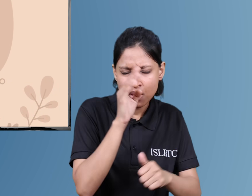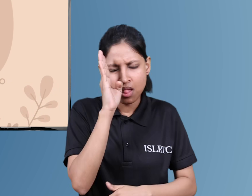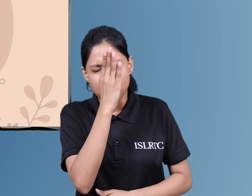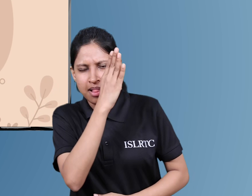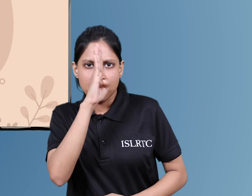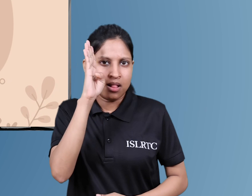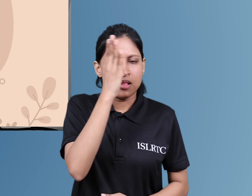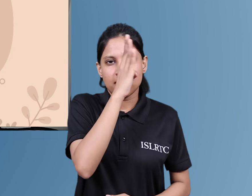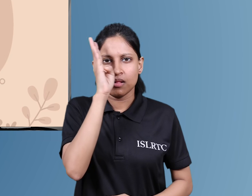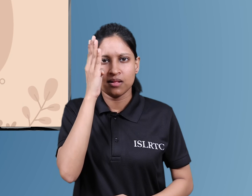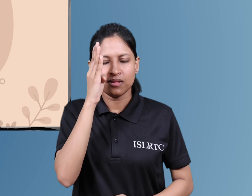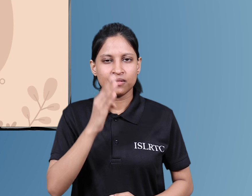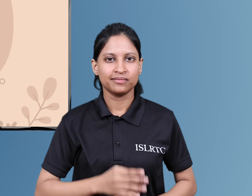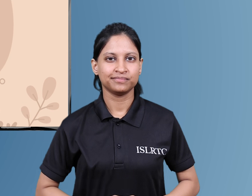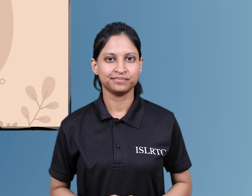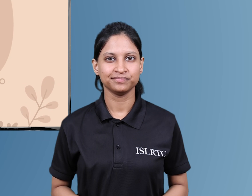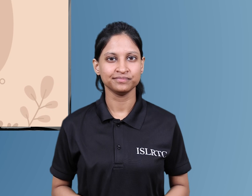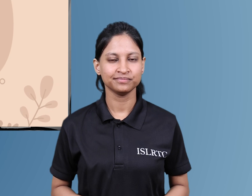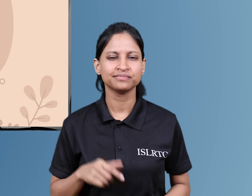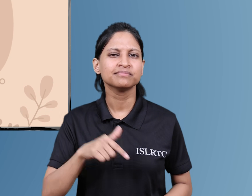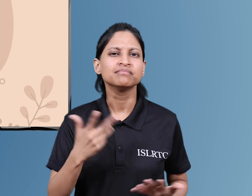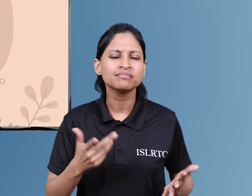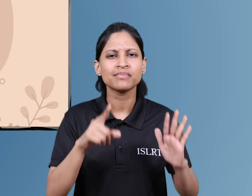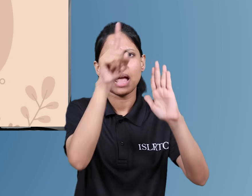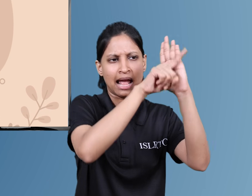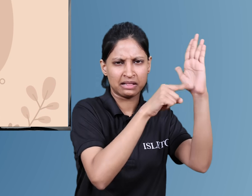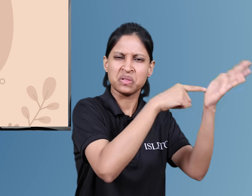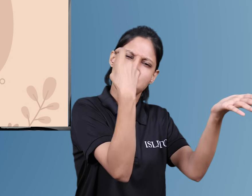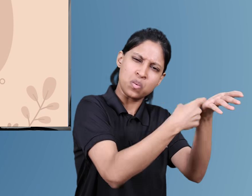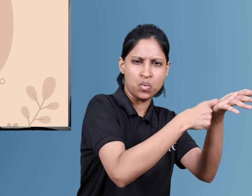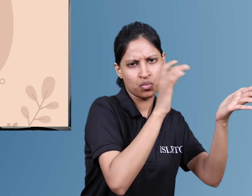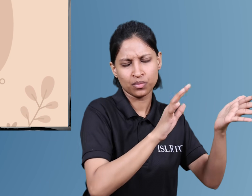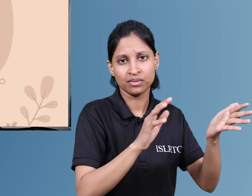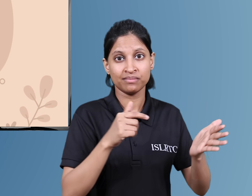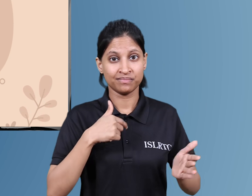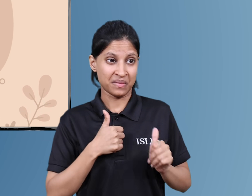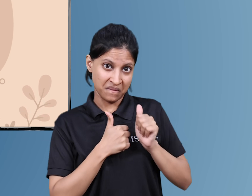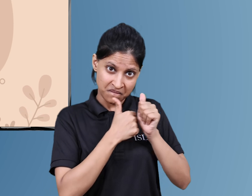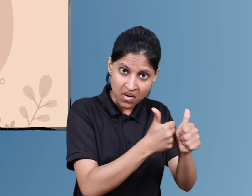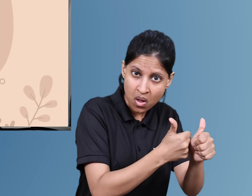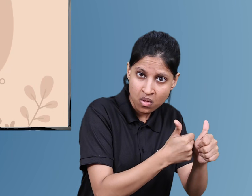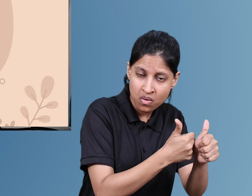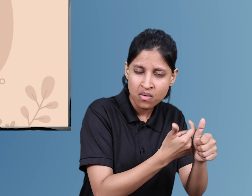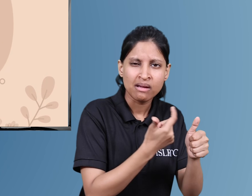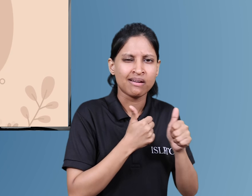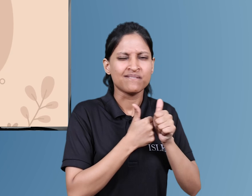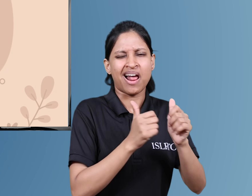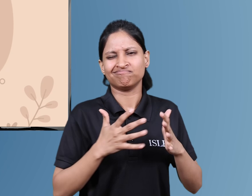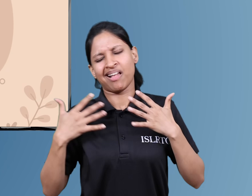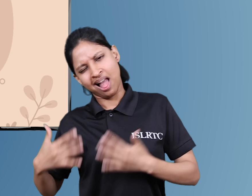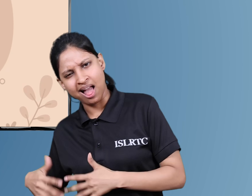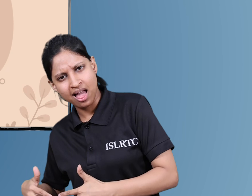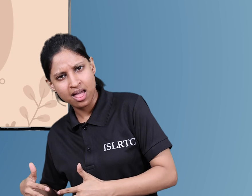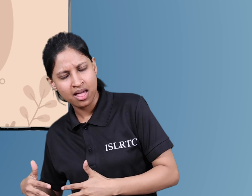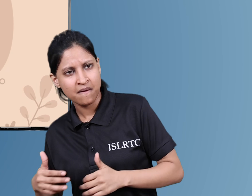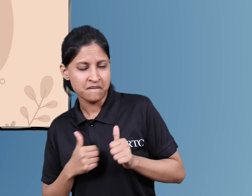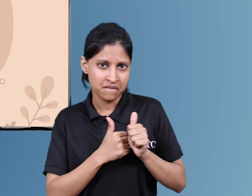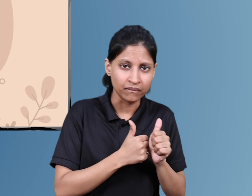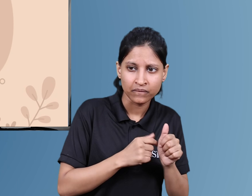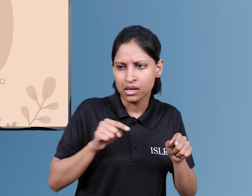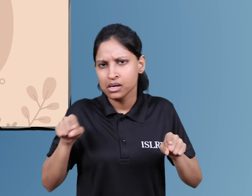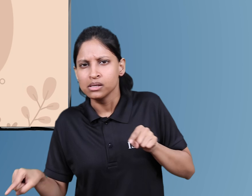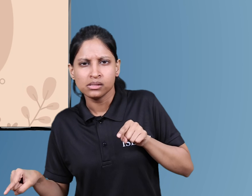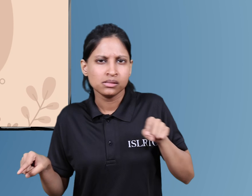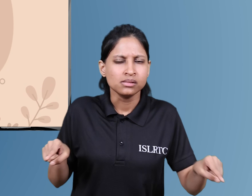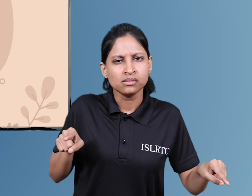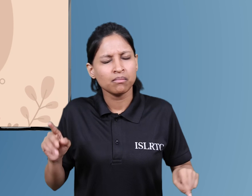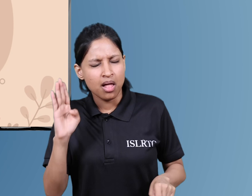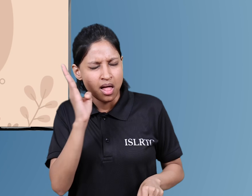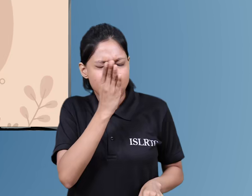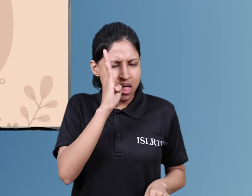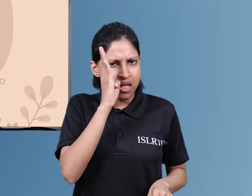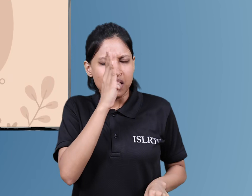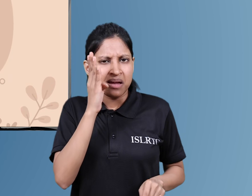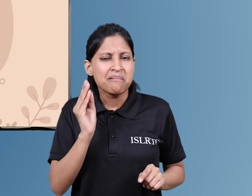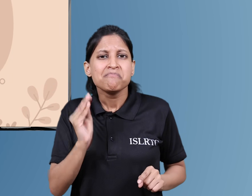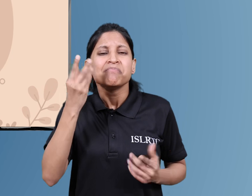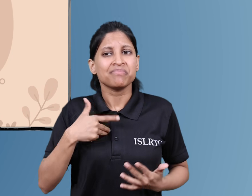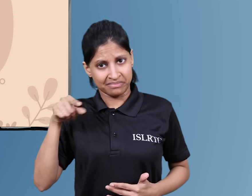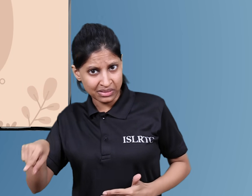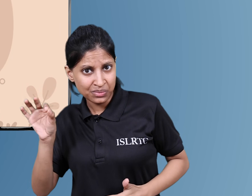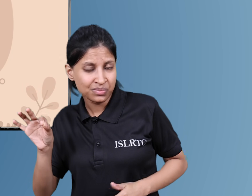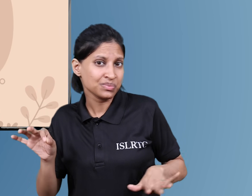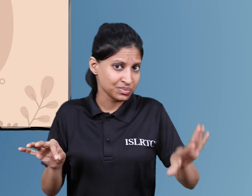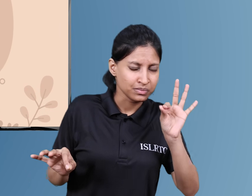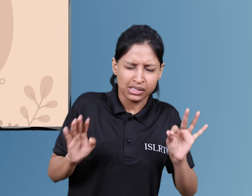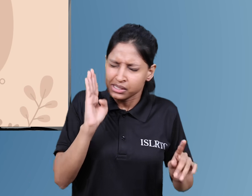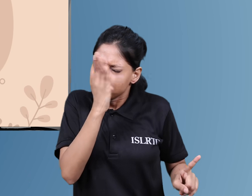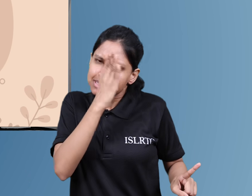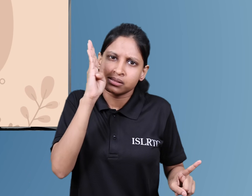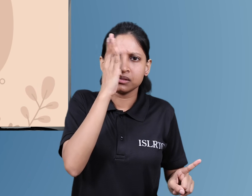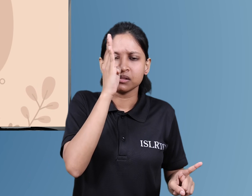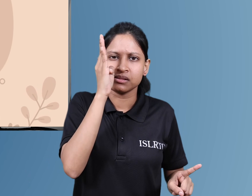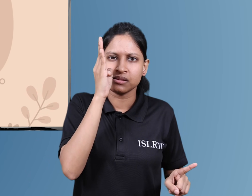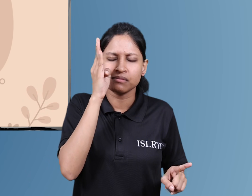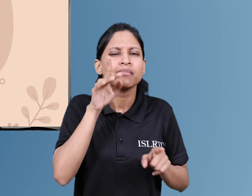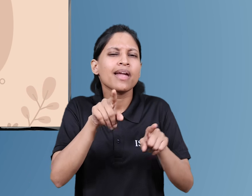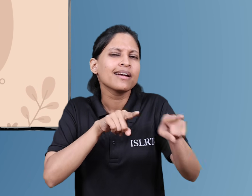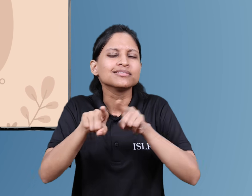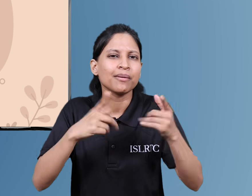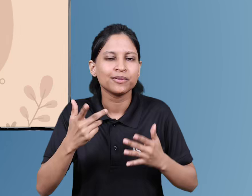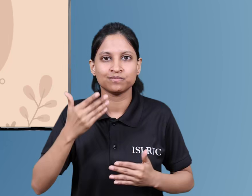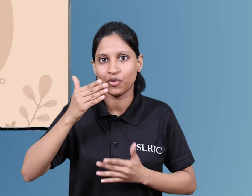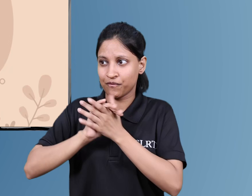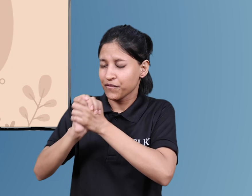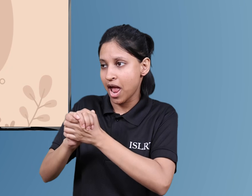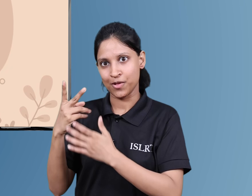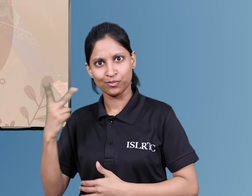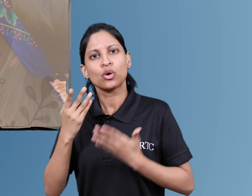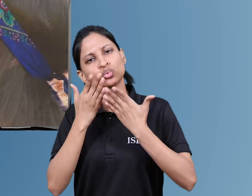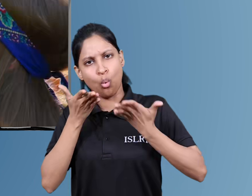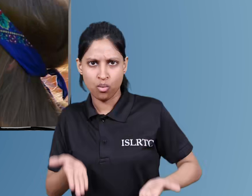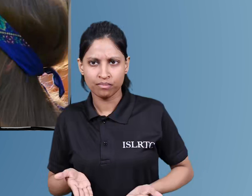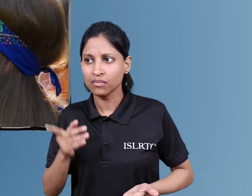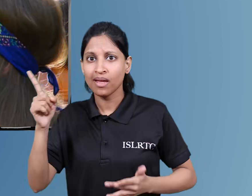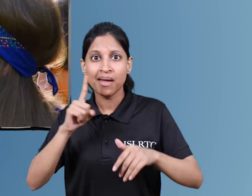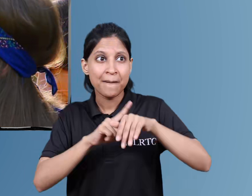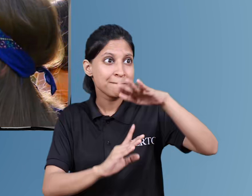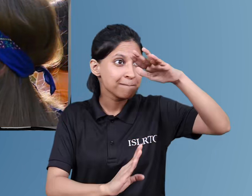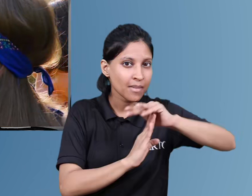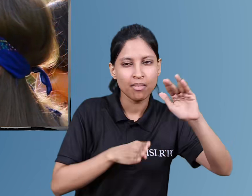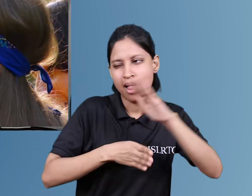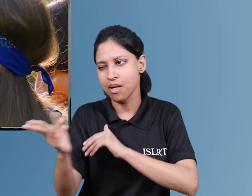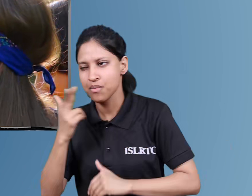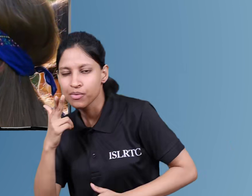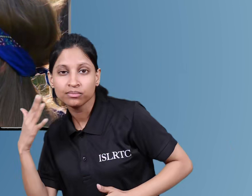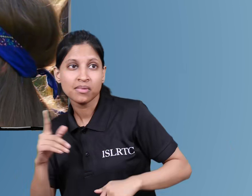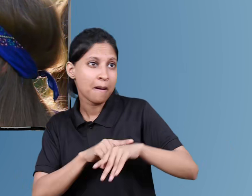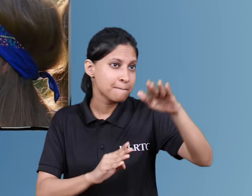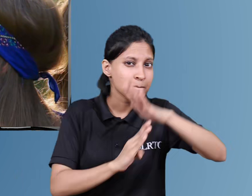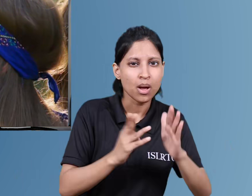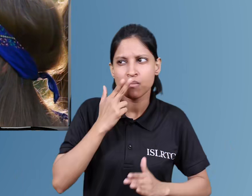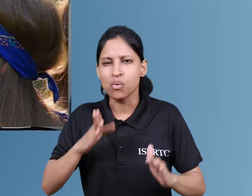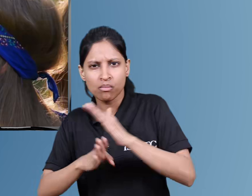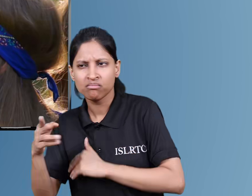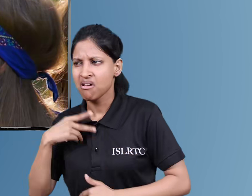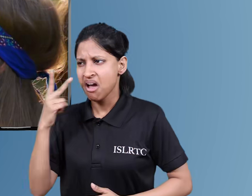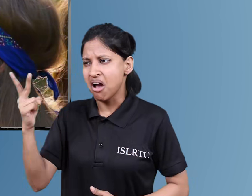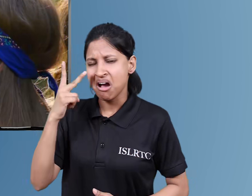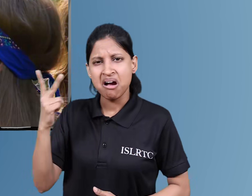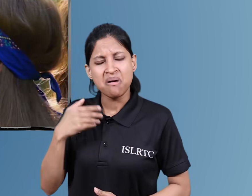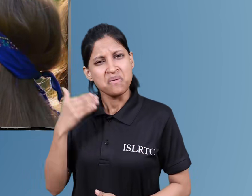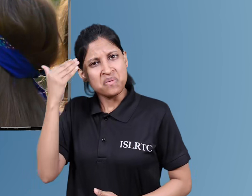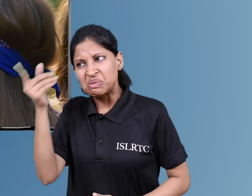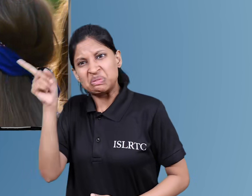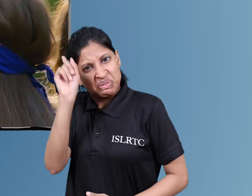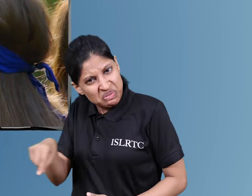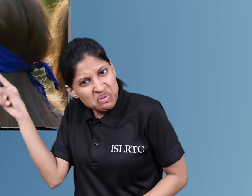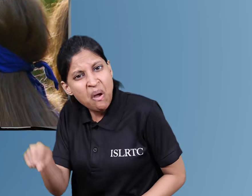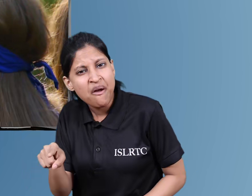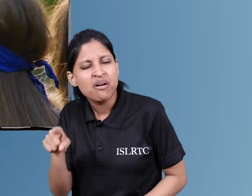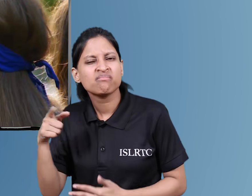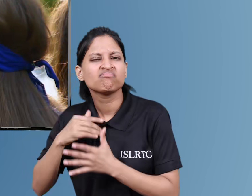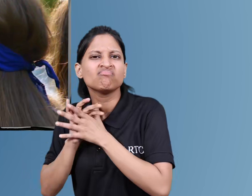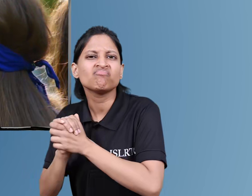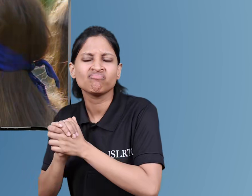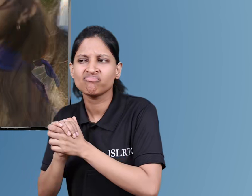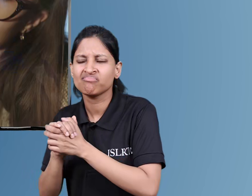Ethical dilemma An ethical dilemma refers to a situation in which a person struggles to make a decision between competing moral principles or actions. For example, consider a friend who frequently takes breaks to smoke a cigarette, which is seen as wrong.